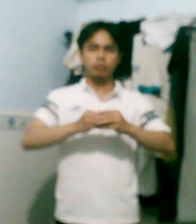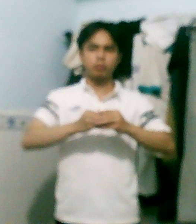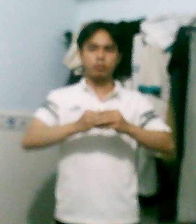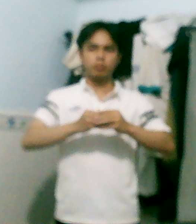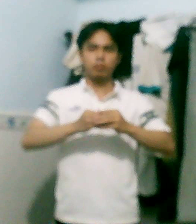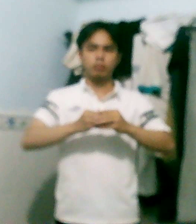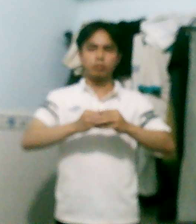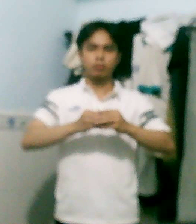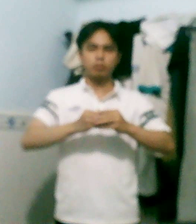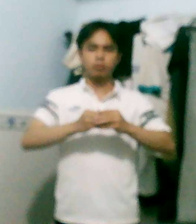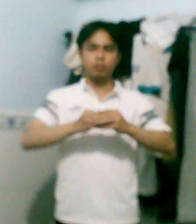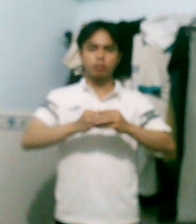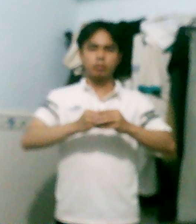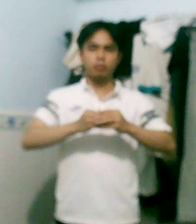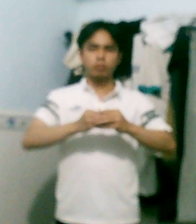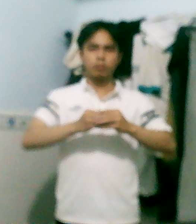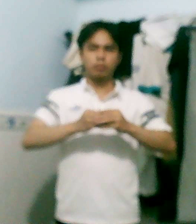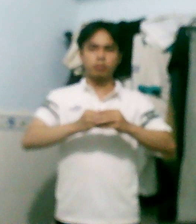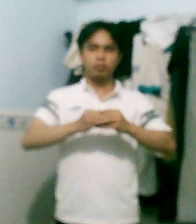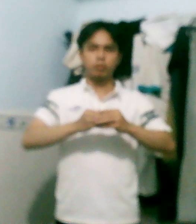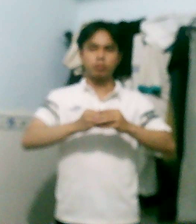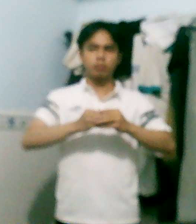nhom